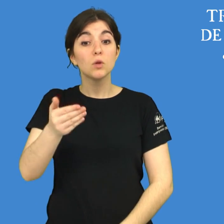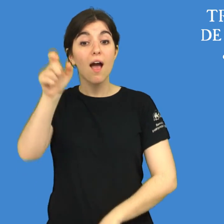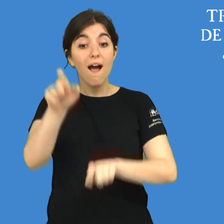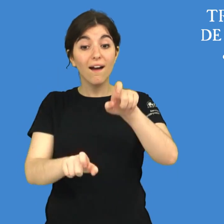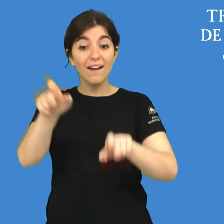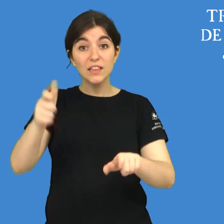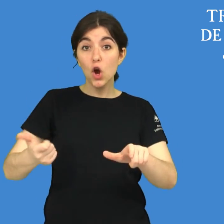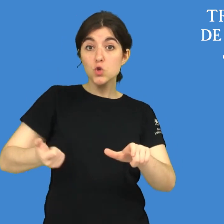persona